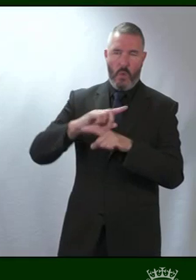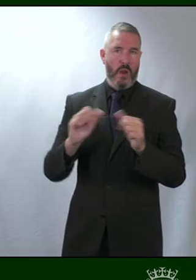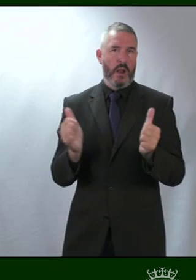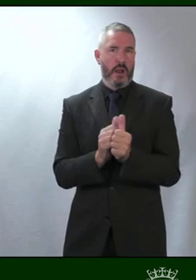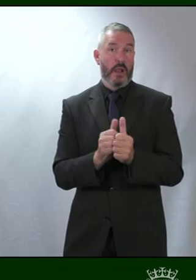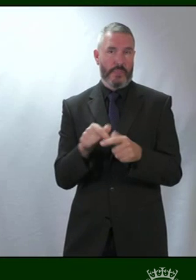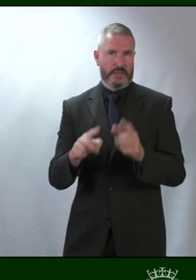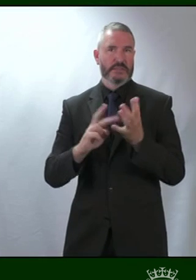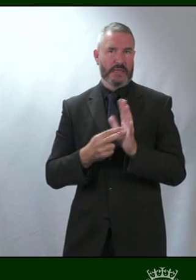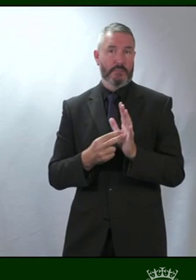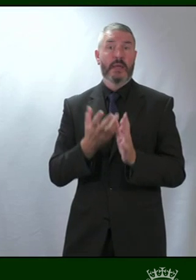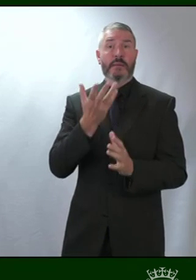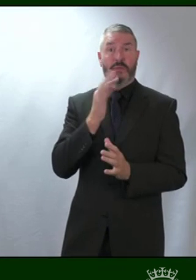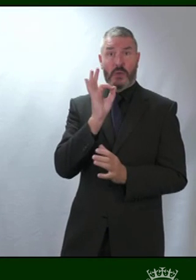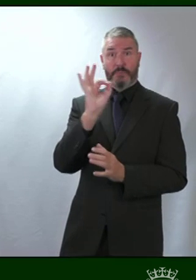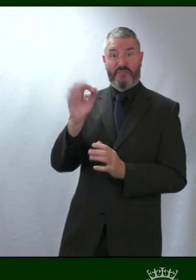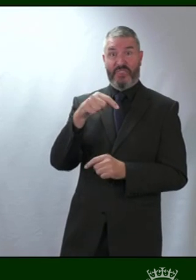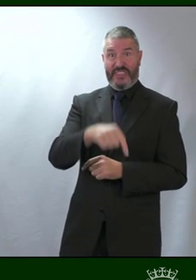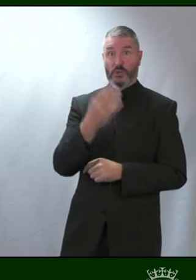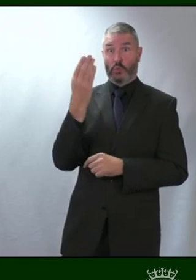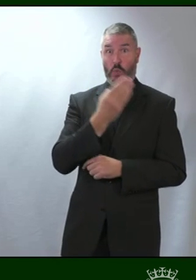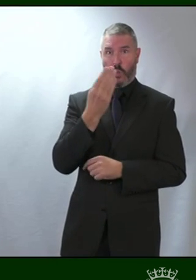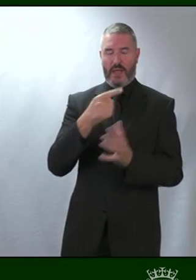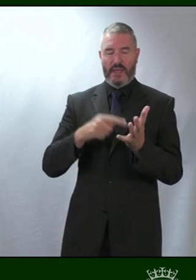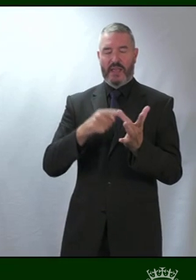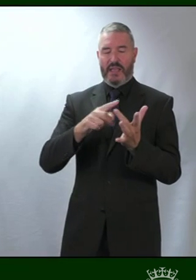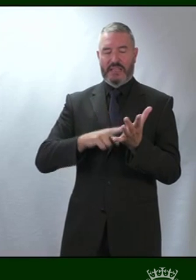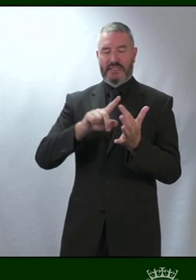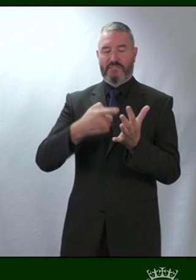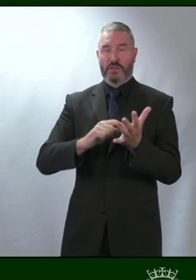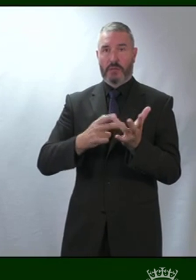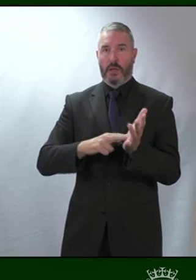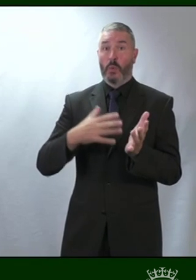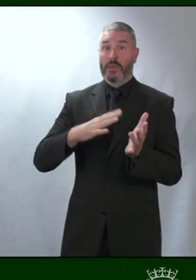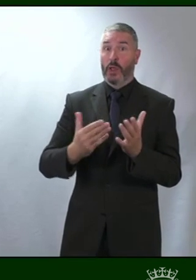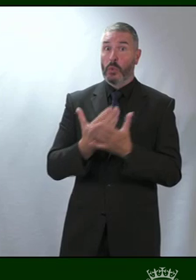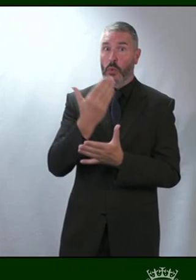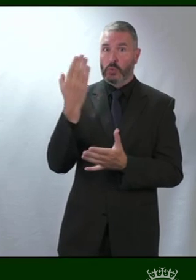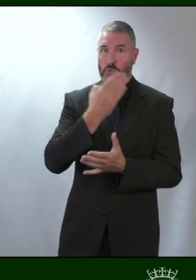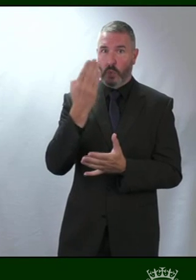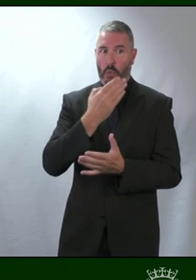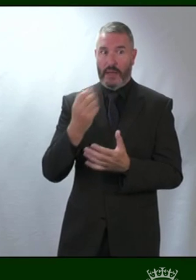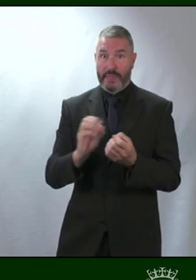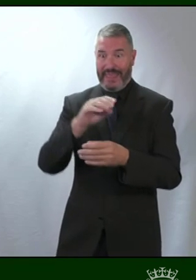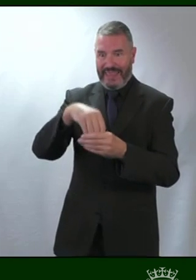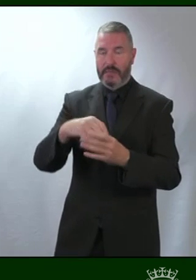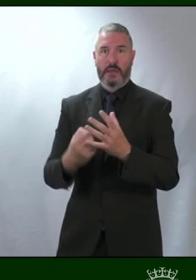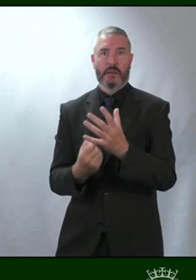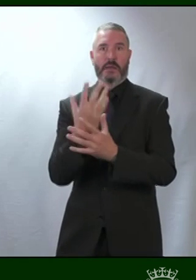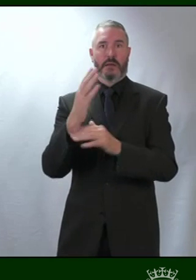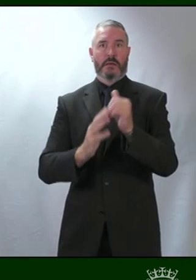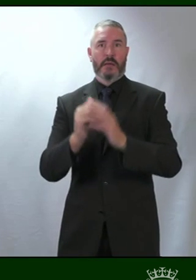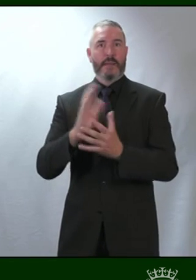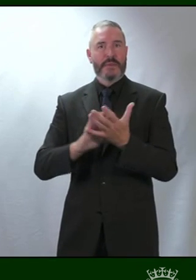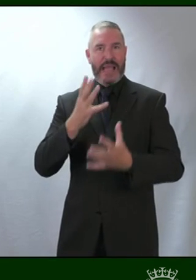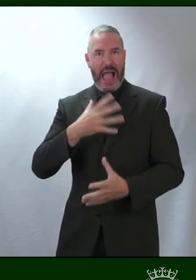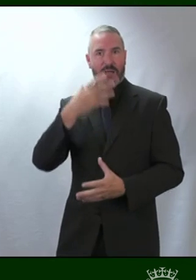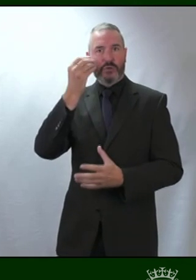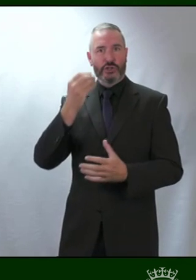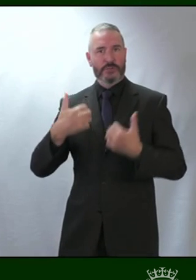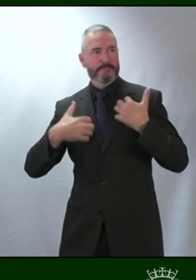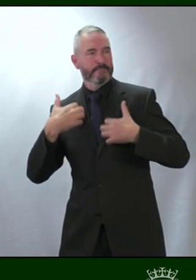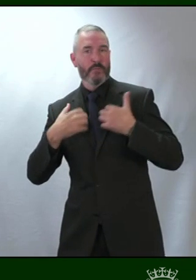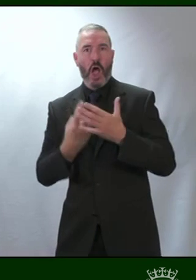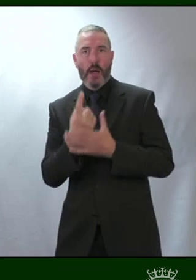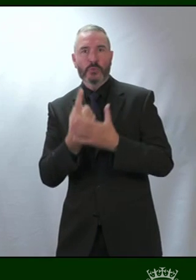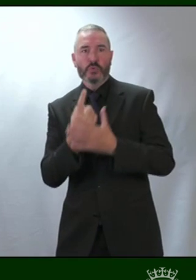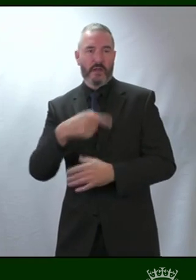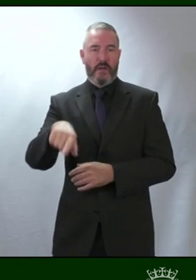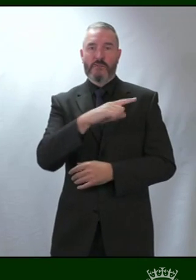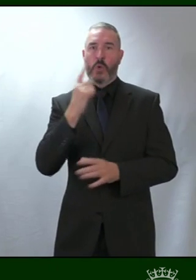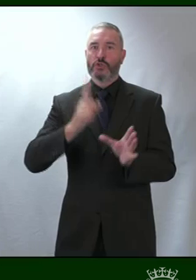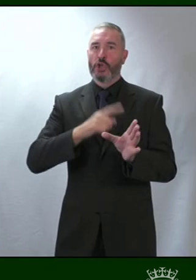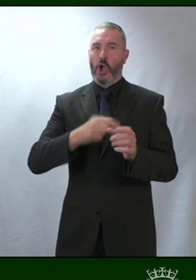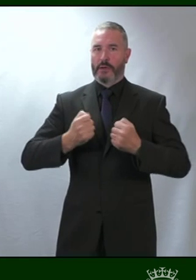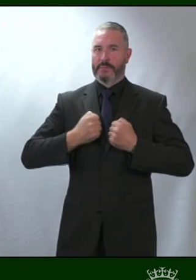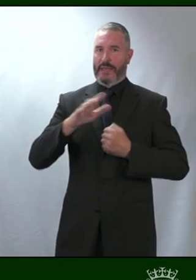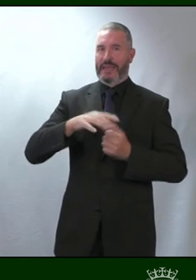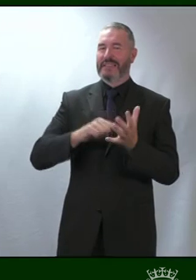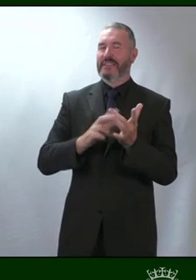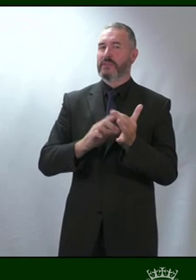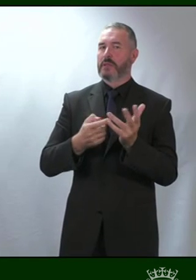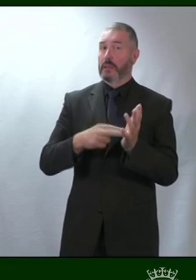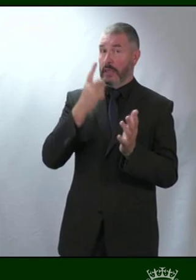May I make an early bid for Tiverton High School? Will the Prime Minister back us to have a new school in the rebuilding programme, and to raise aspiration and opportunity for the great young people of Tiverton?